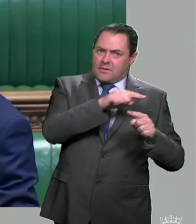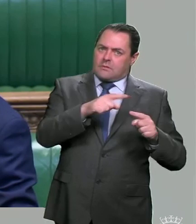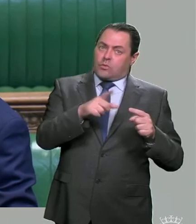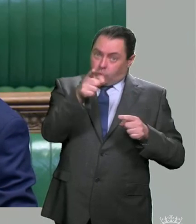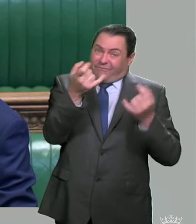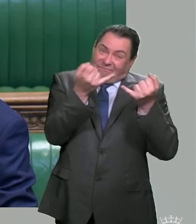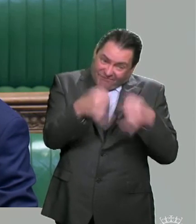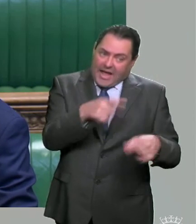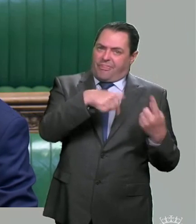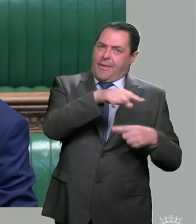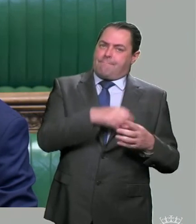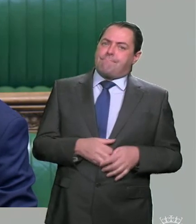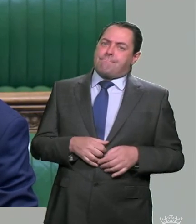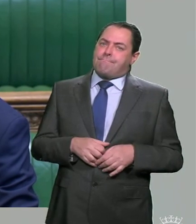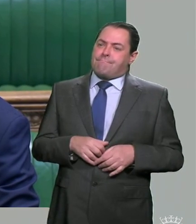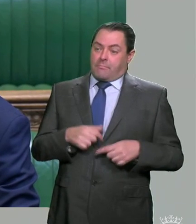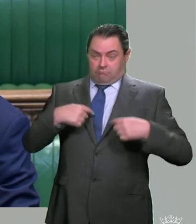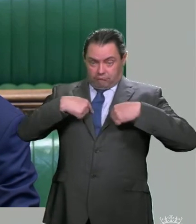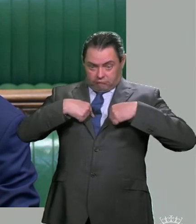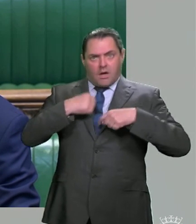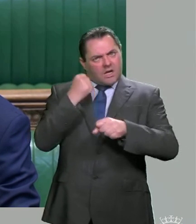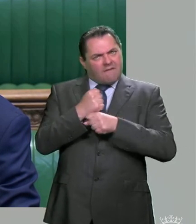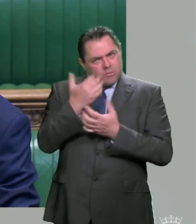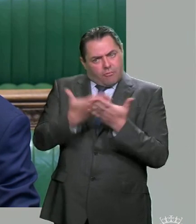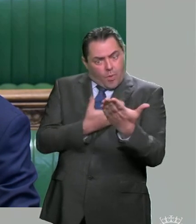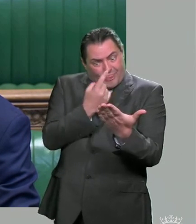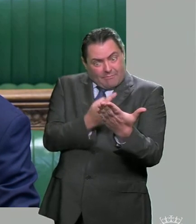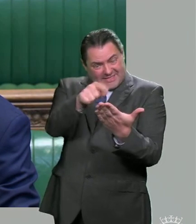Those are not just my words; they are in the Government’s own report: